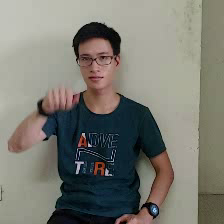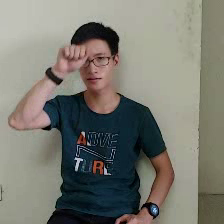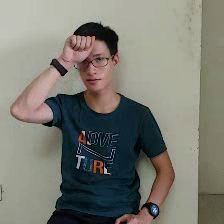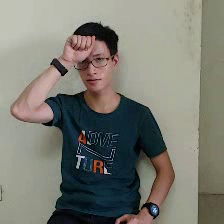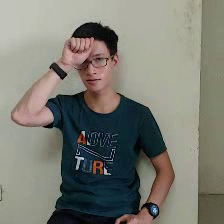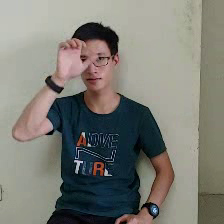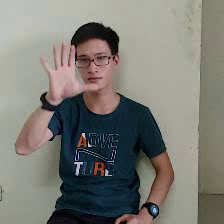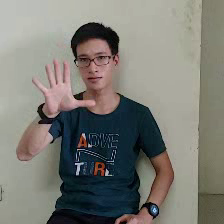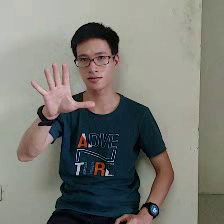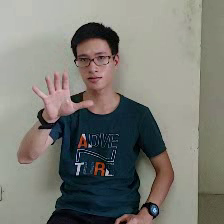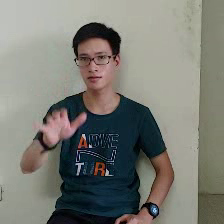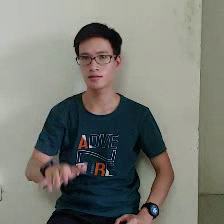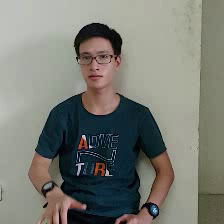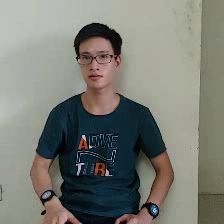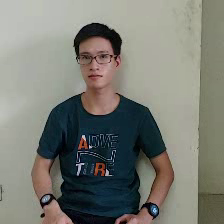Dạy dỗ